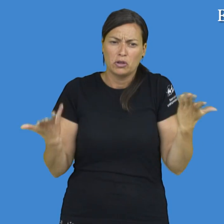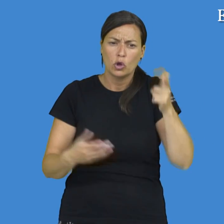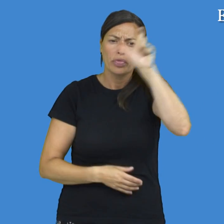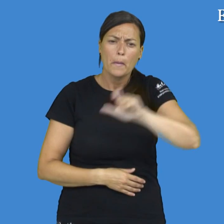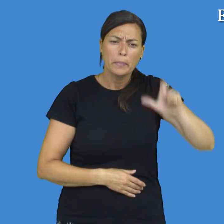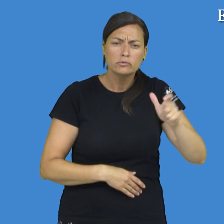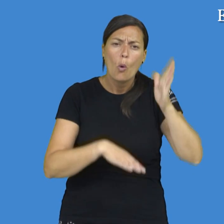persona